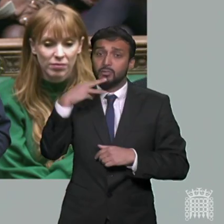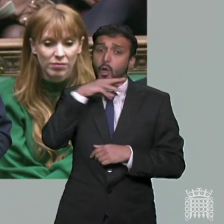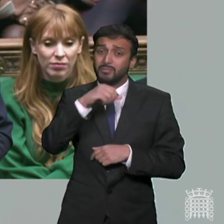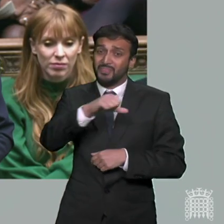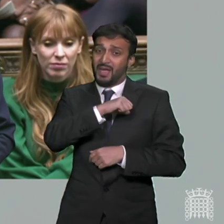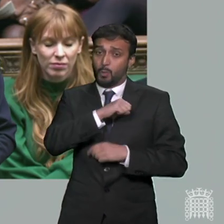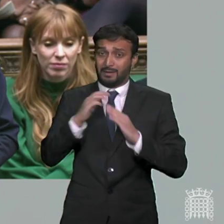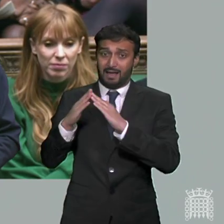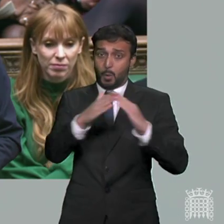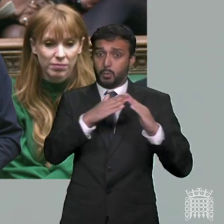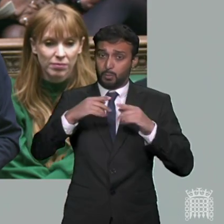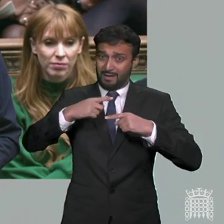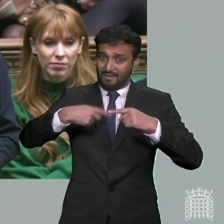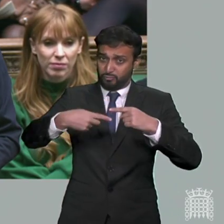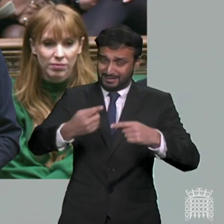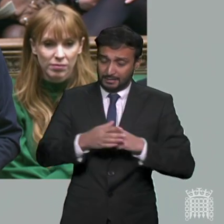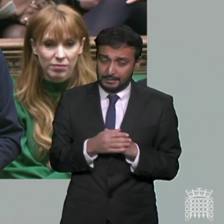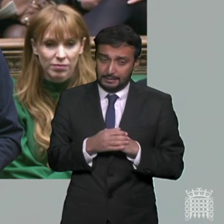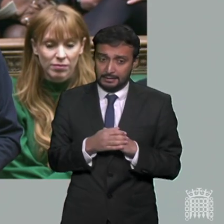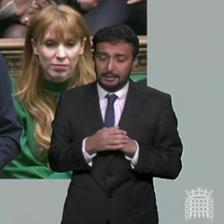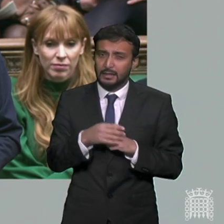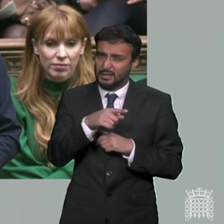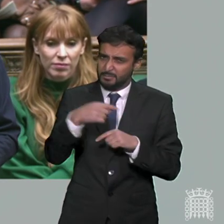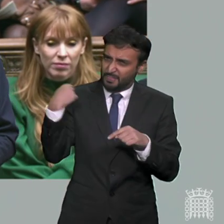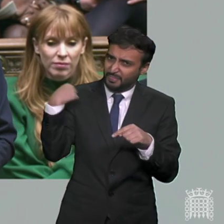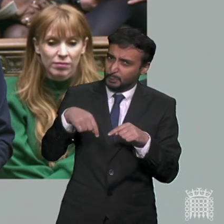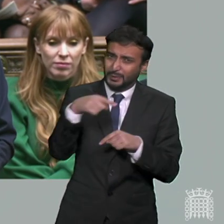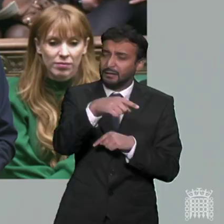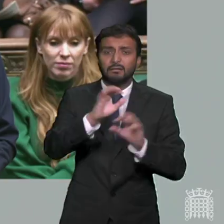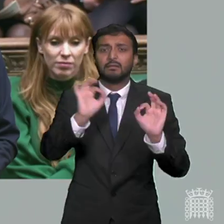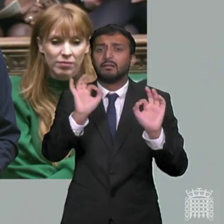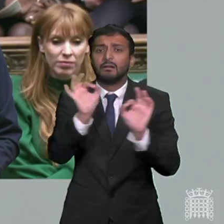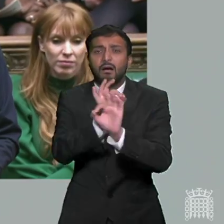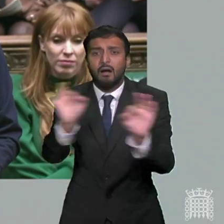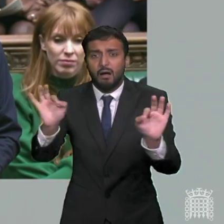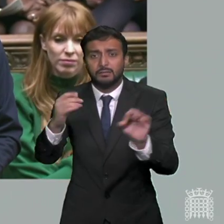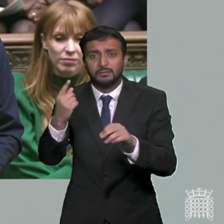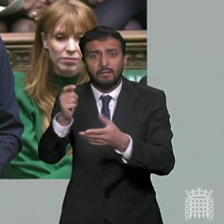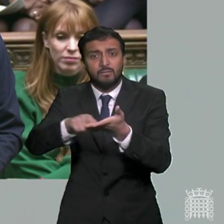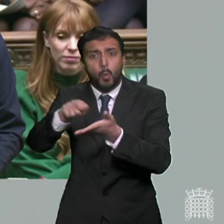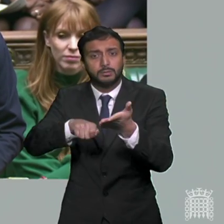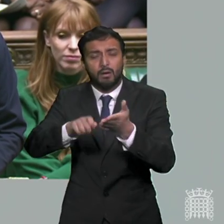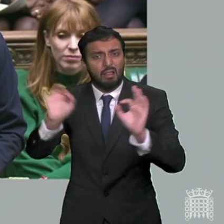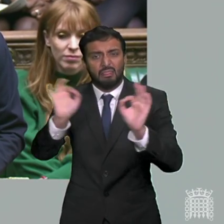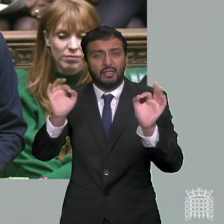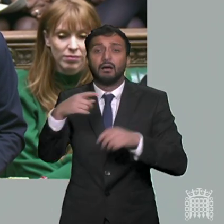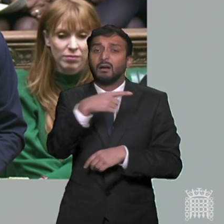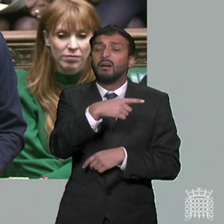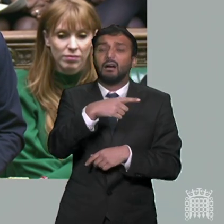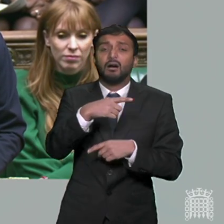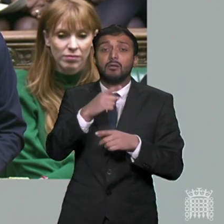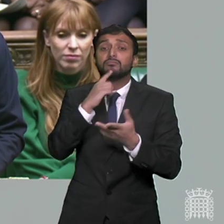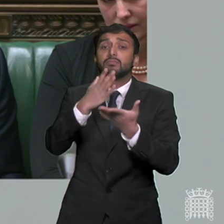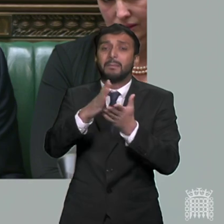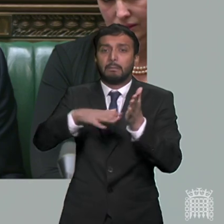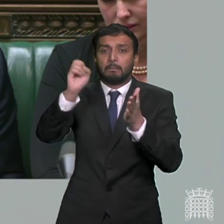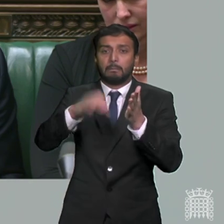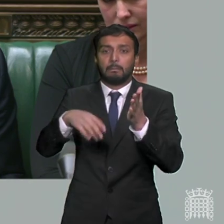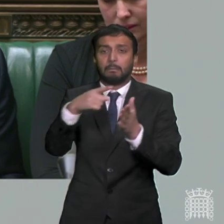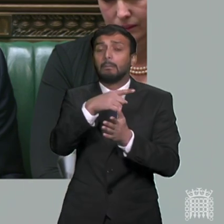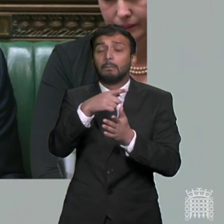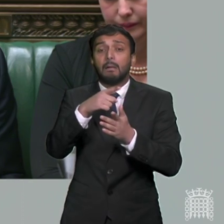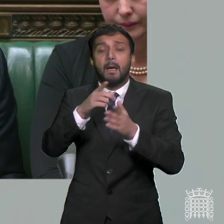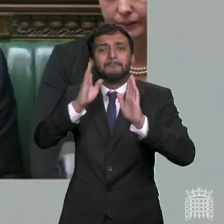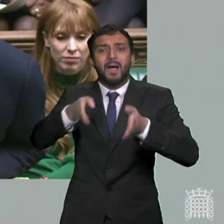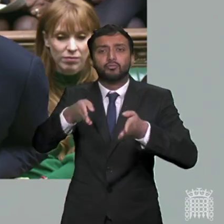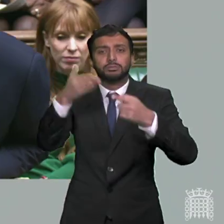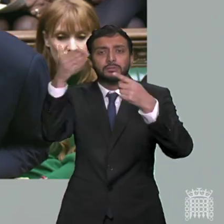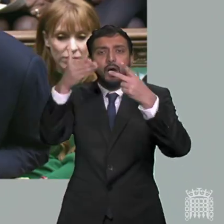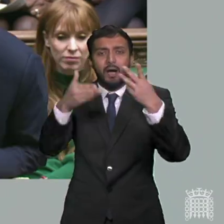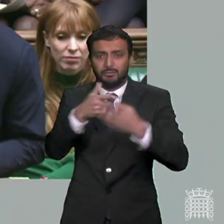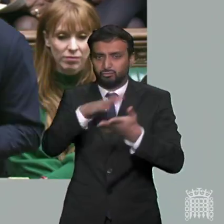This week, without asking a single voter, the Prime Minister broke that promise by scrapping mandatory targets.